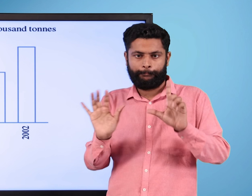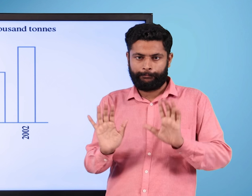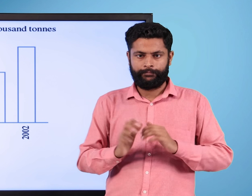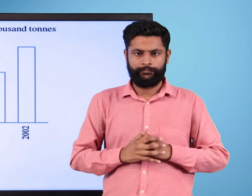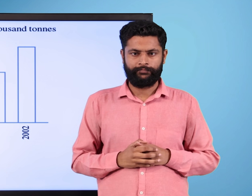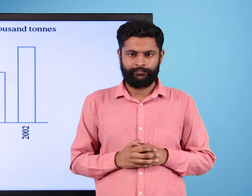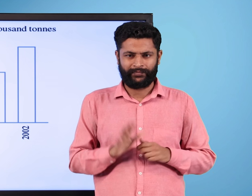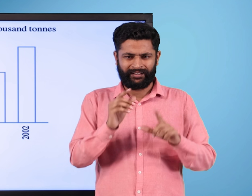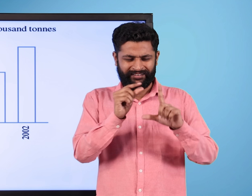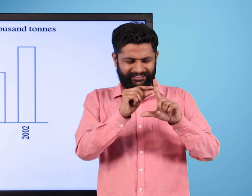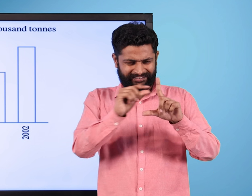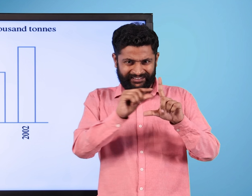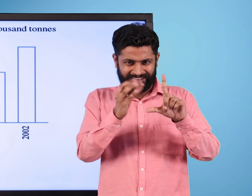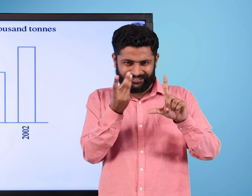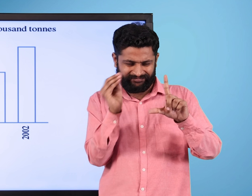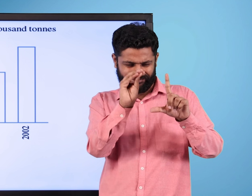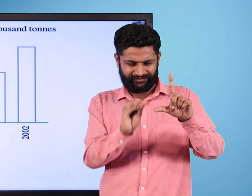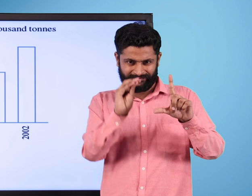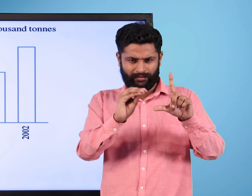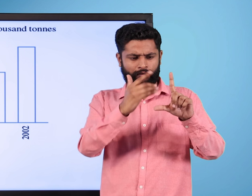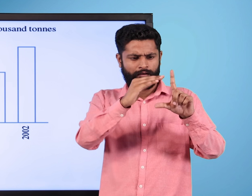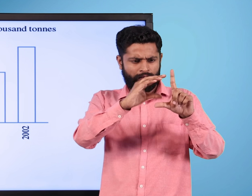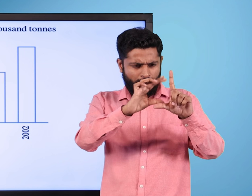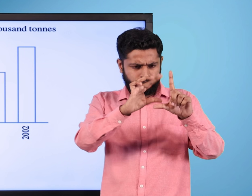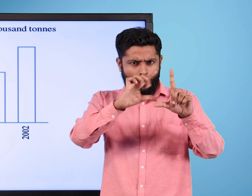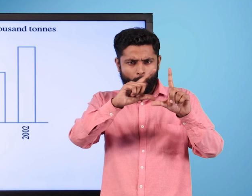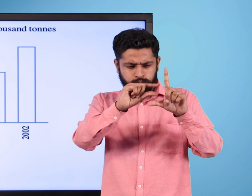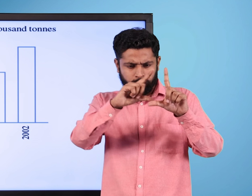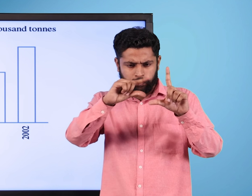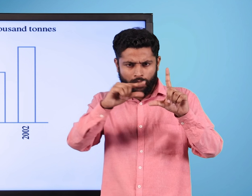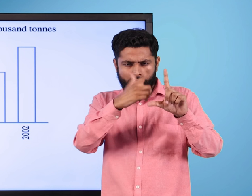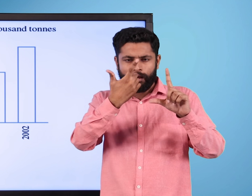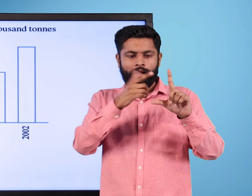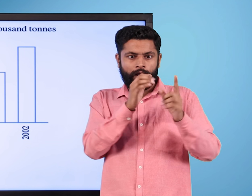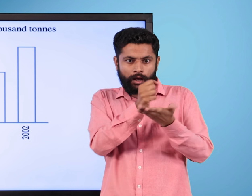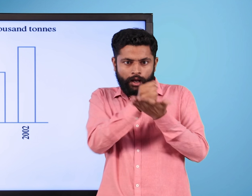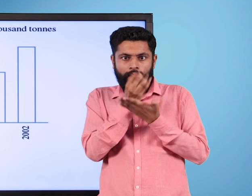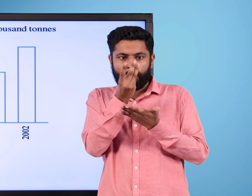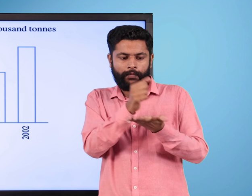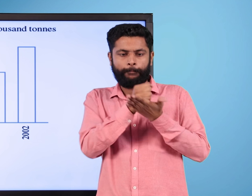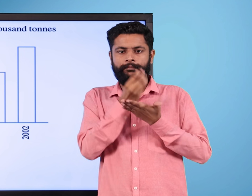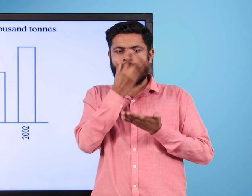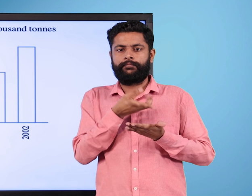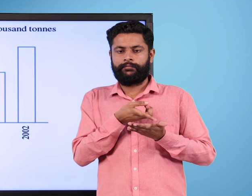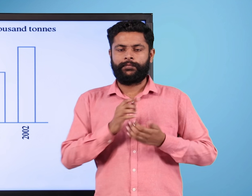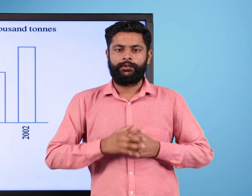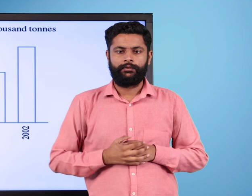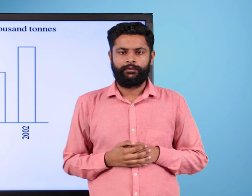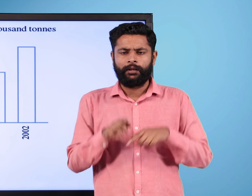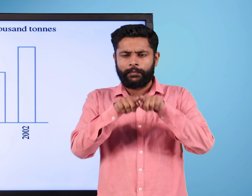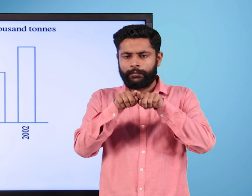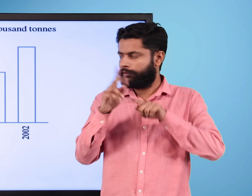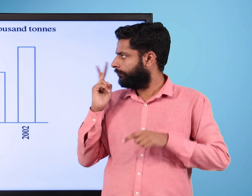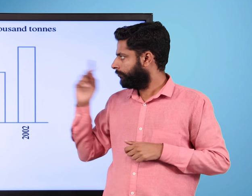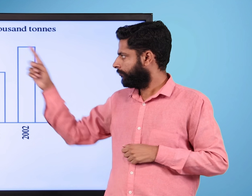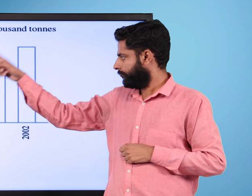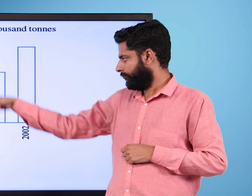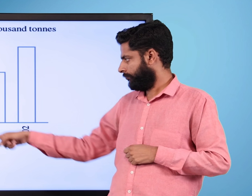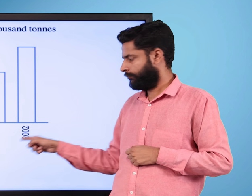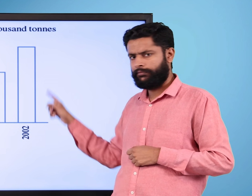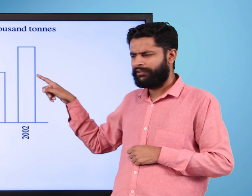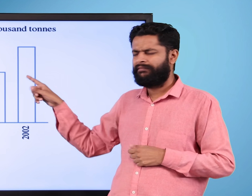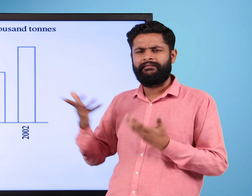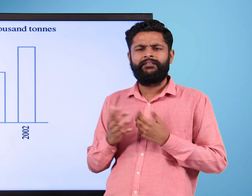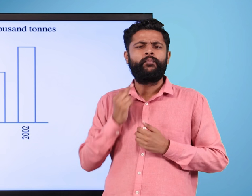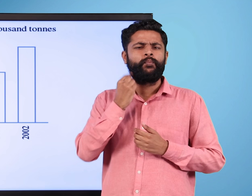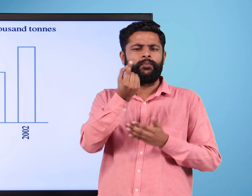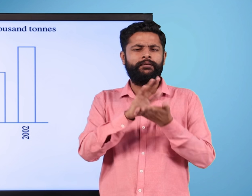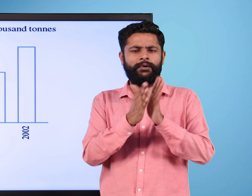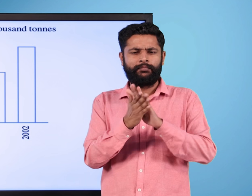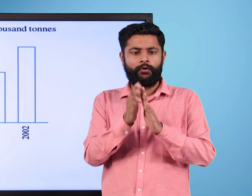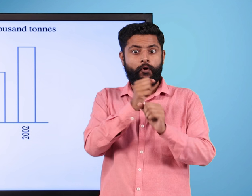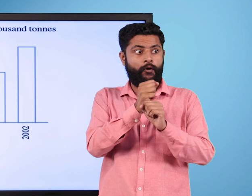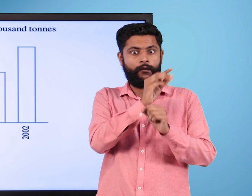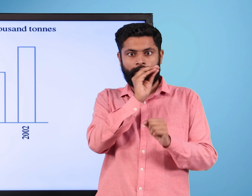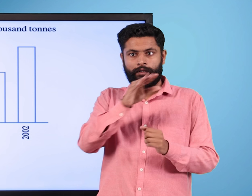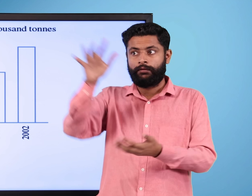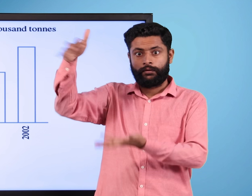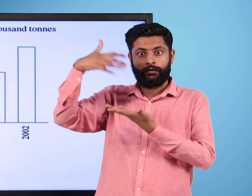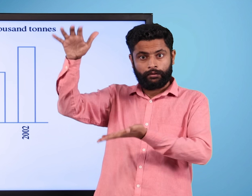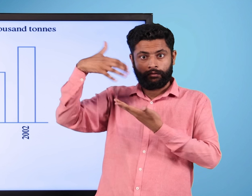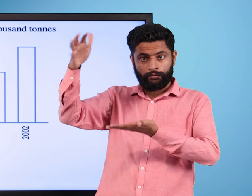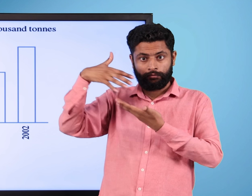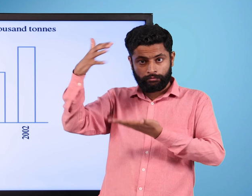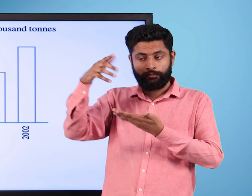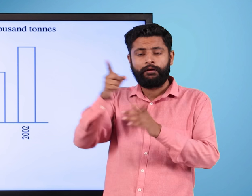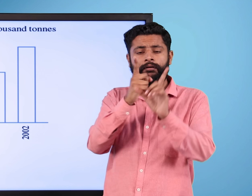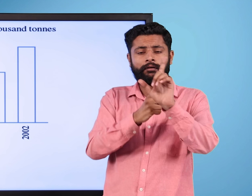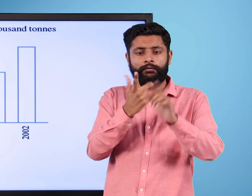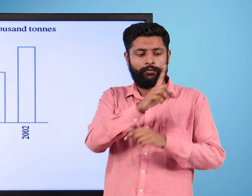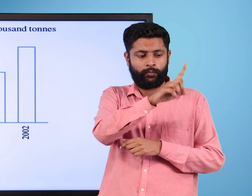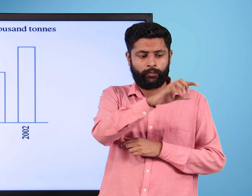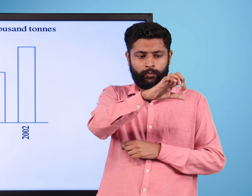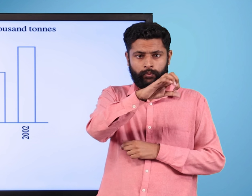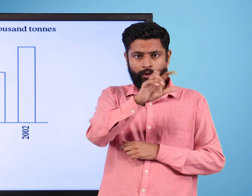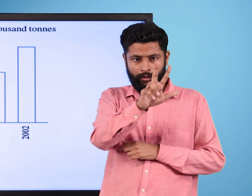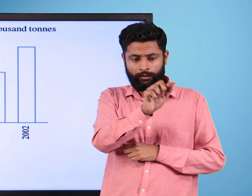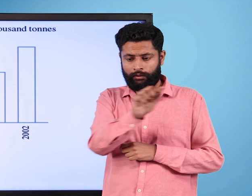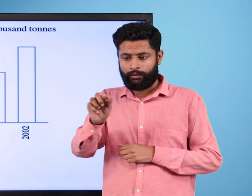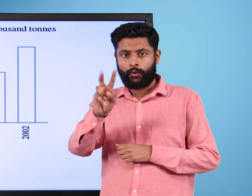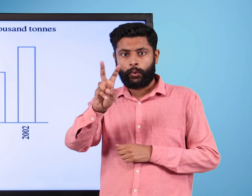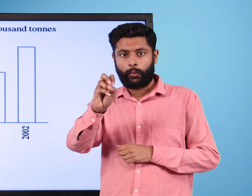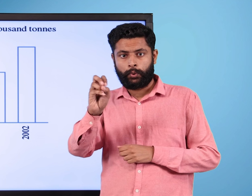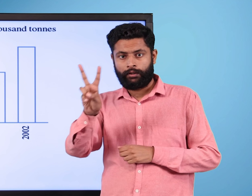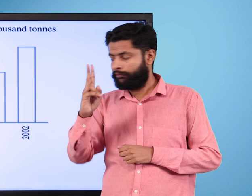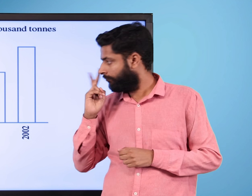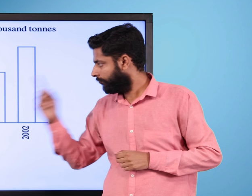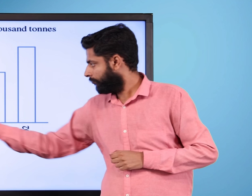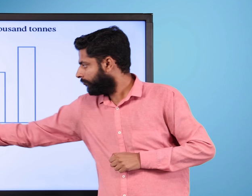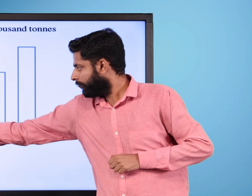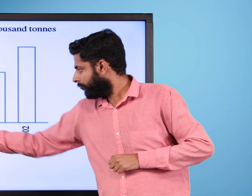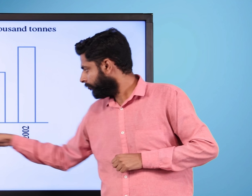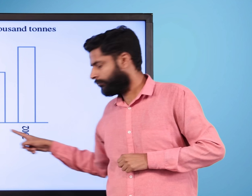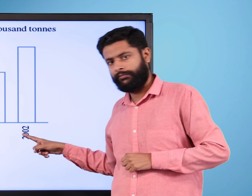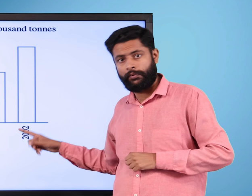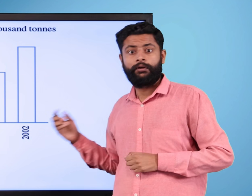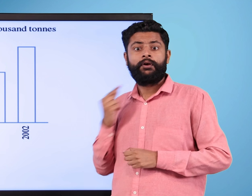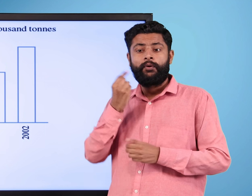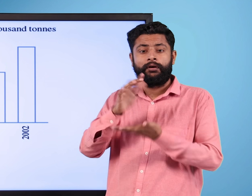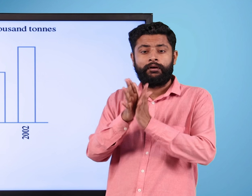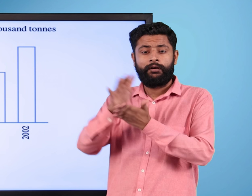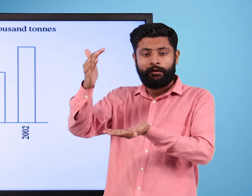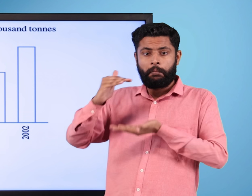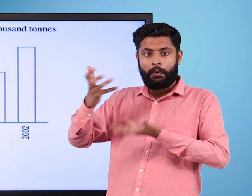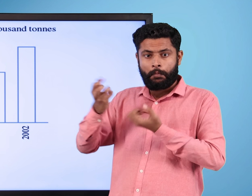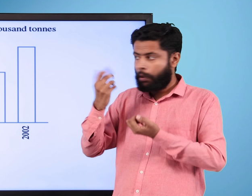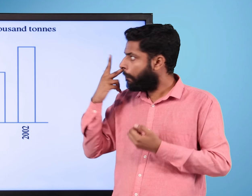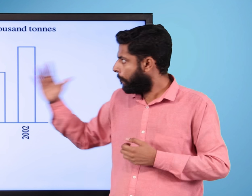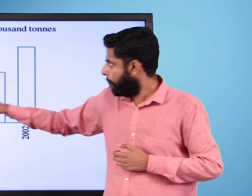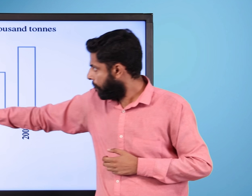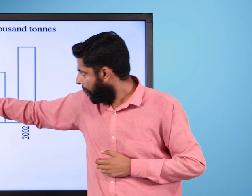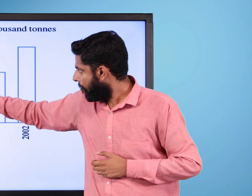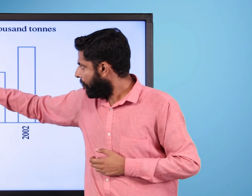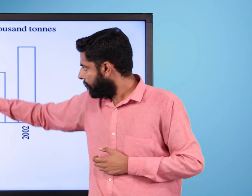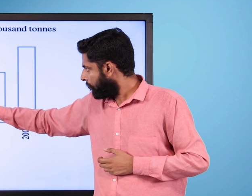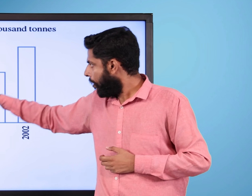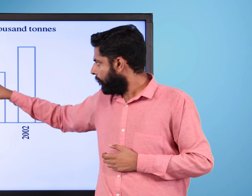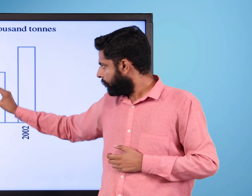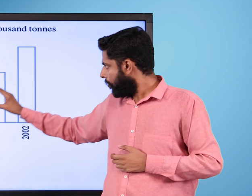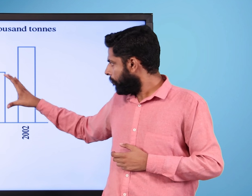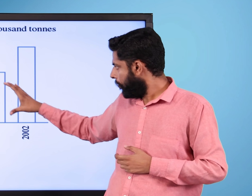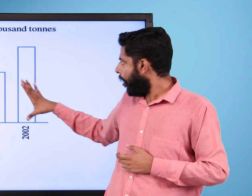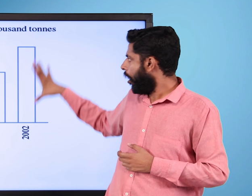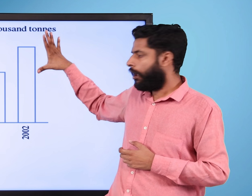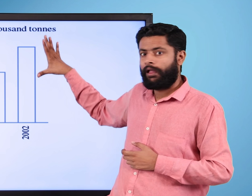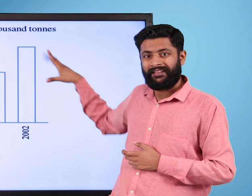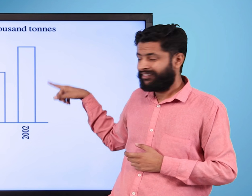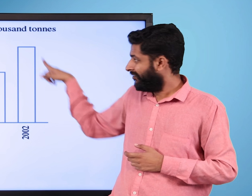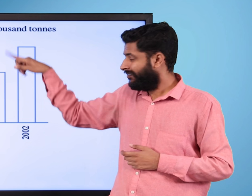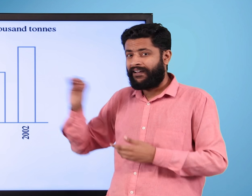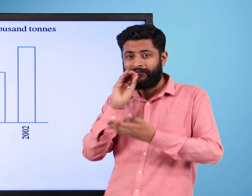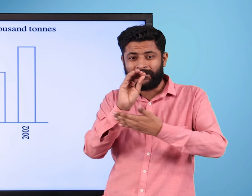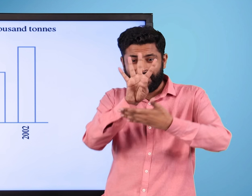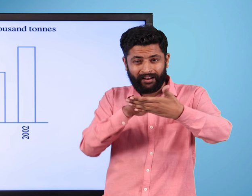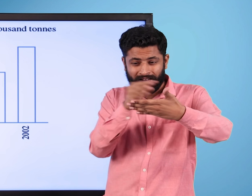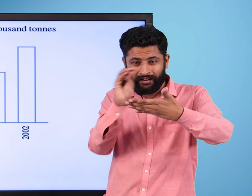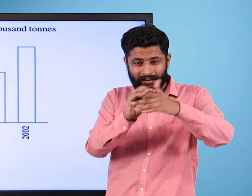The length of each bar gives the required information. For example, this bar graph shows the amount of wheat purchases by the government during the years 1998 - 2002. The bars represent the quantity of wheat purchased.